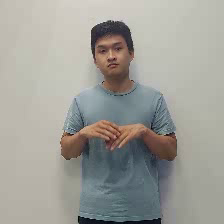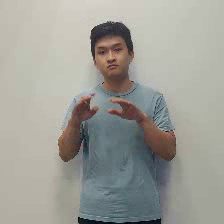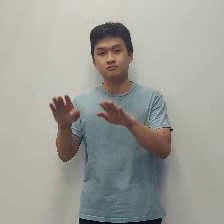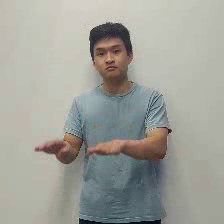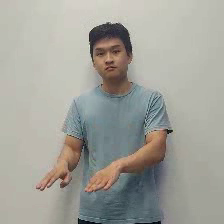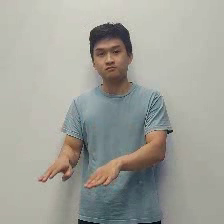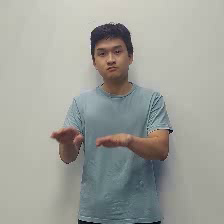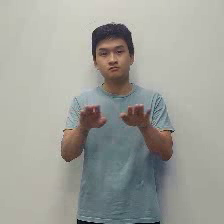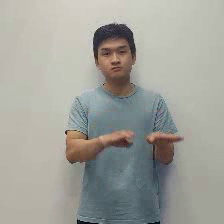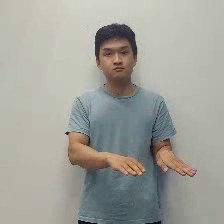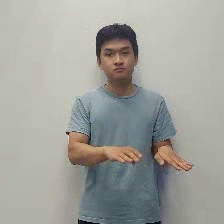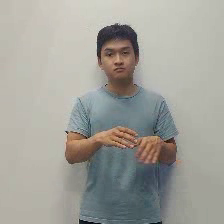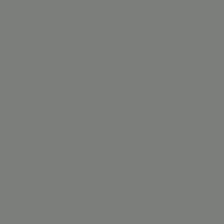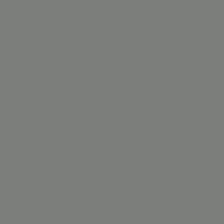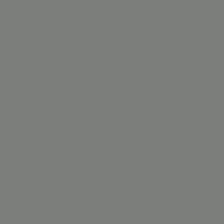Chậm lại